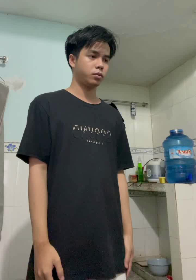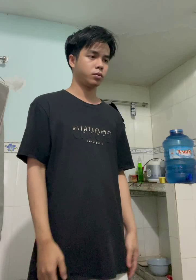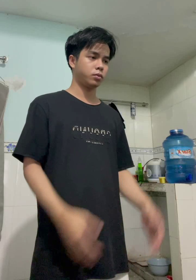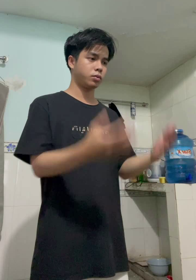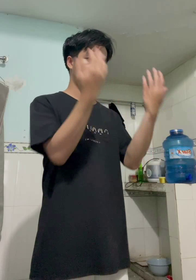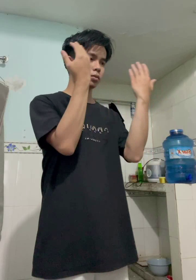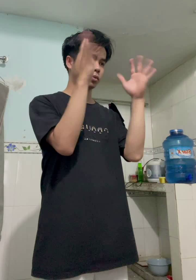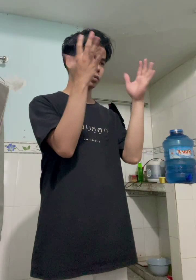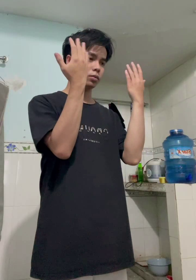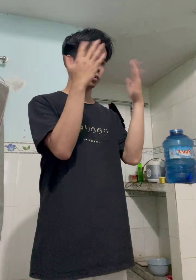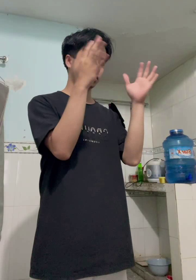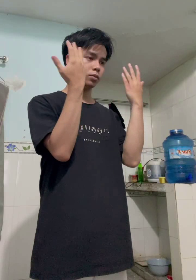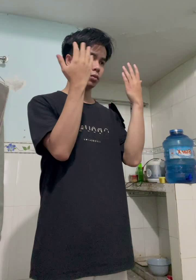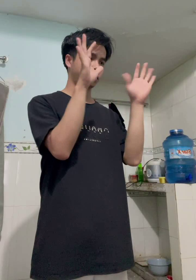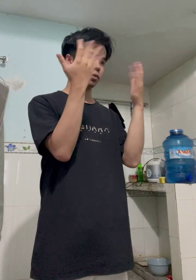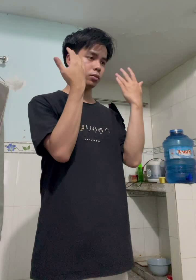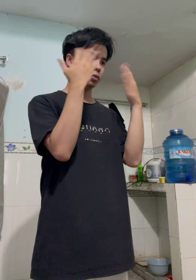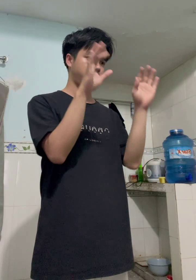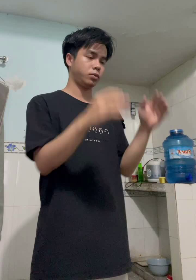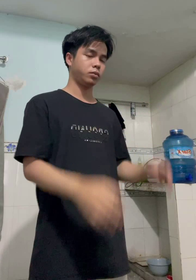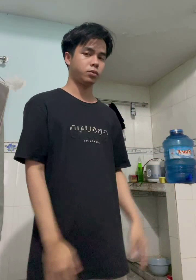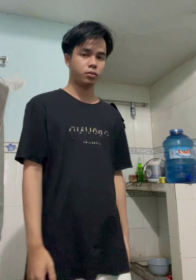vo tay